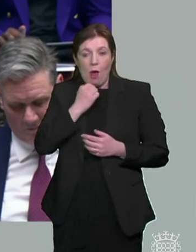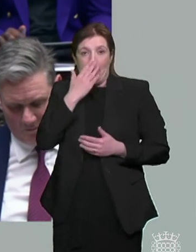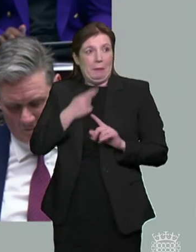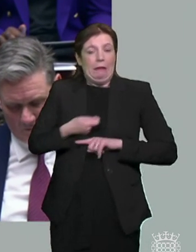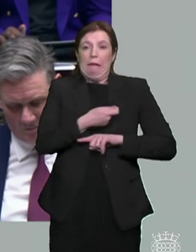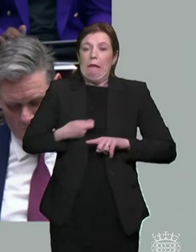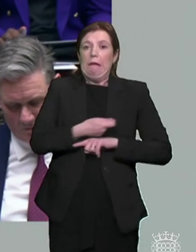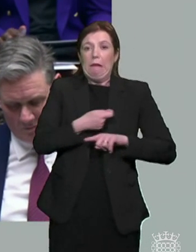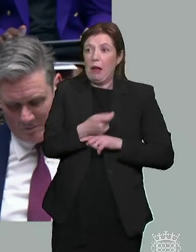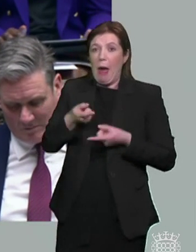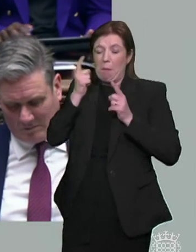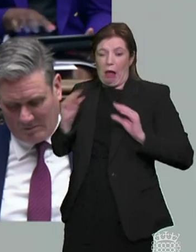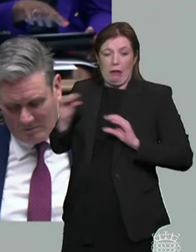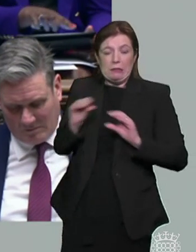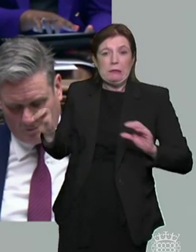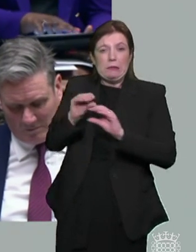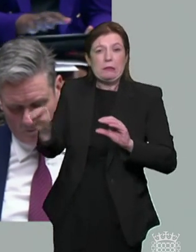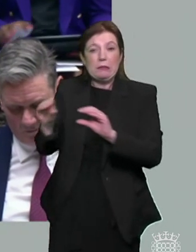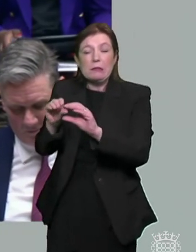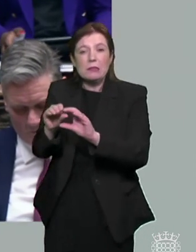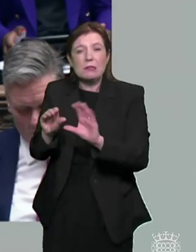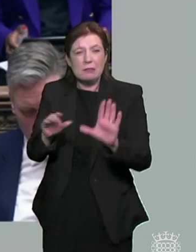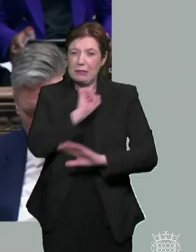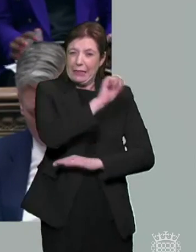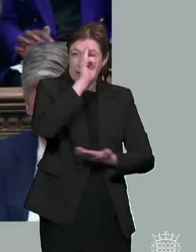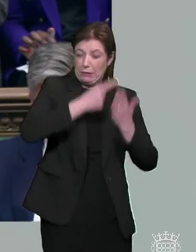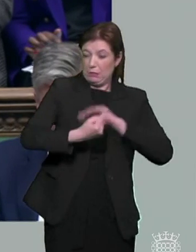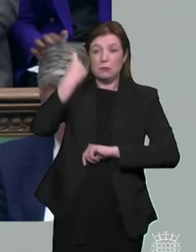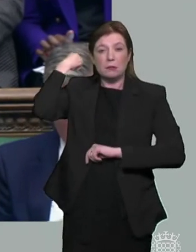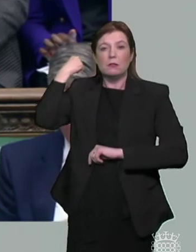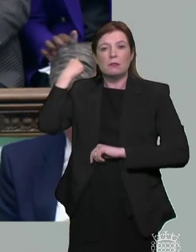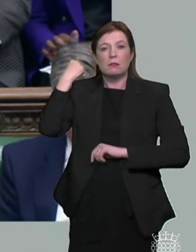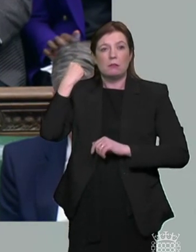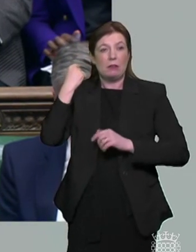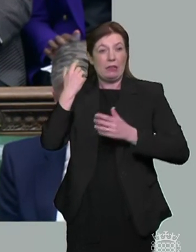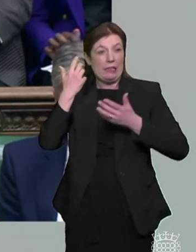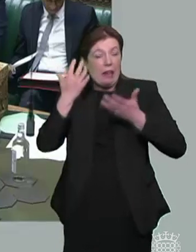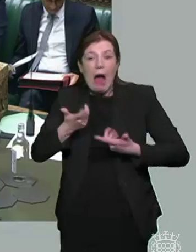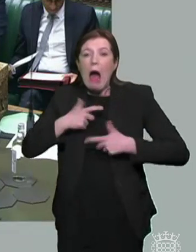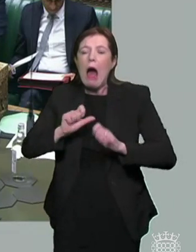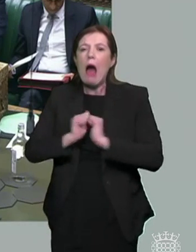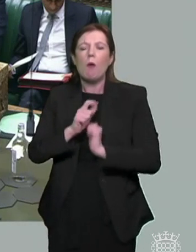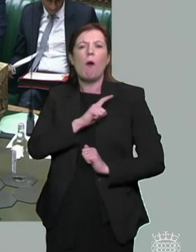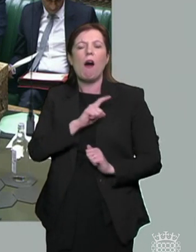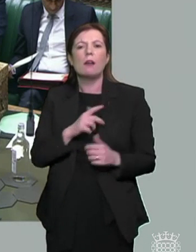His national insurance tax rise was a bad idea last September, and he has admitted that it is an even worse one today.